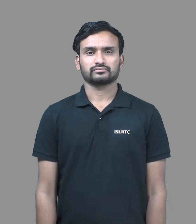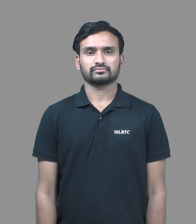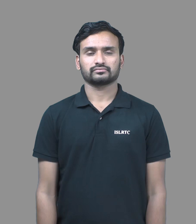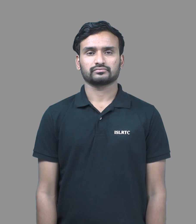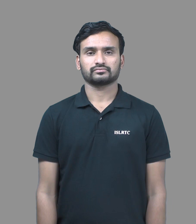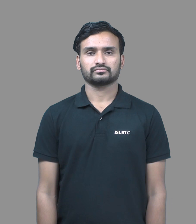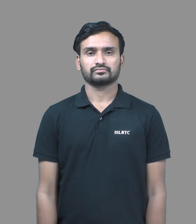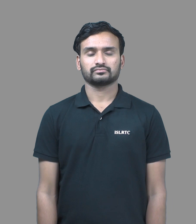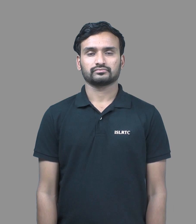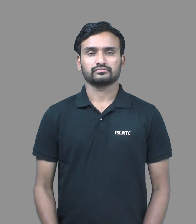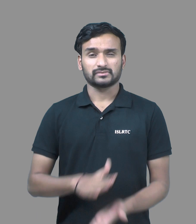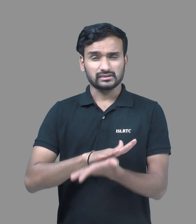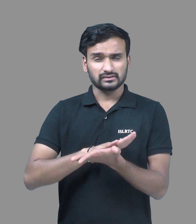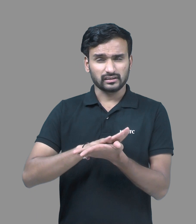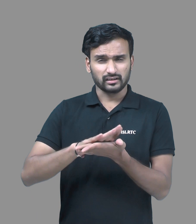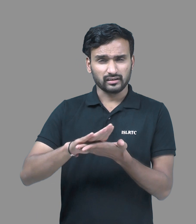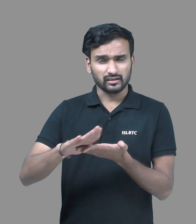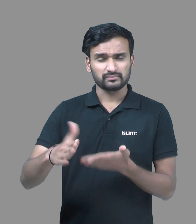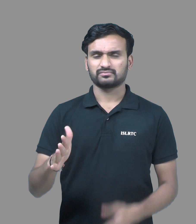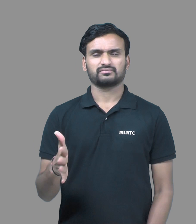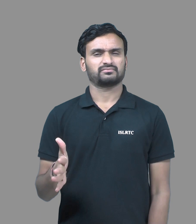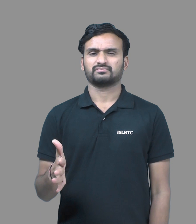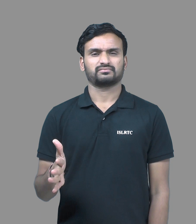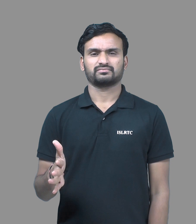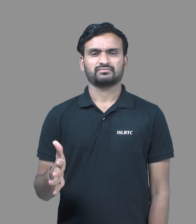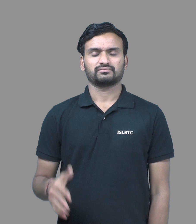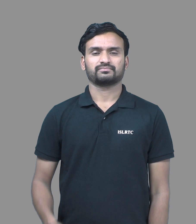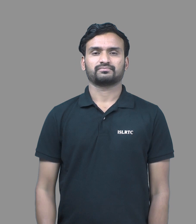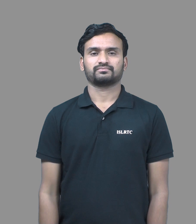Impure